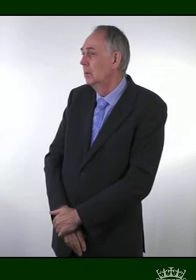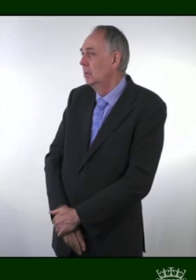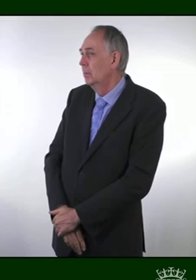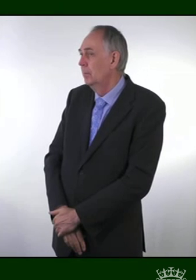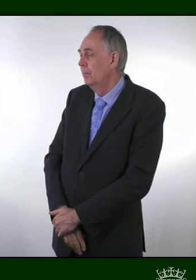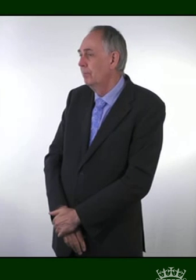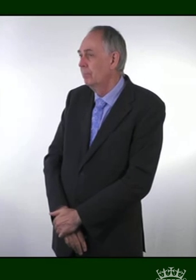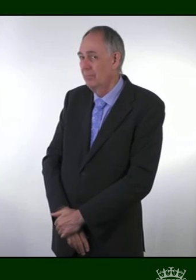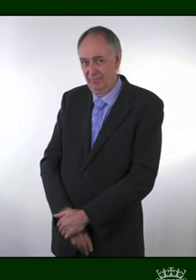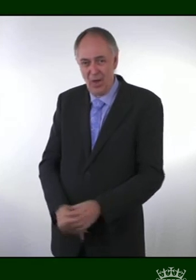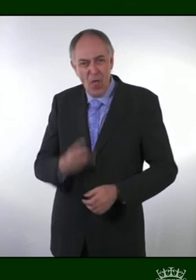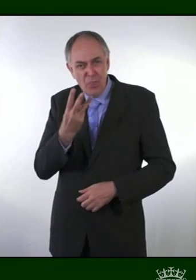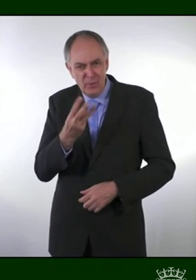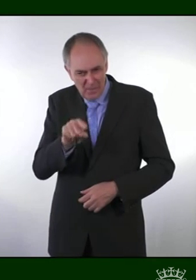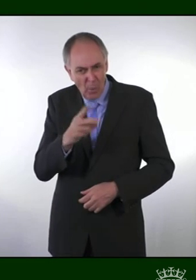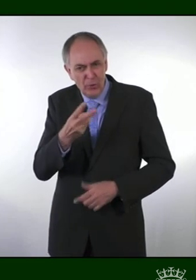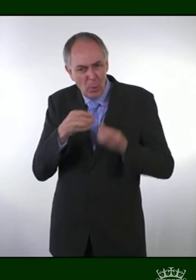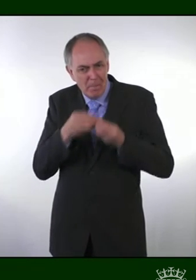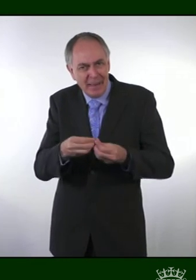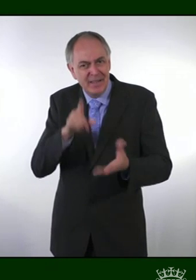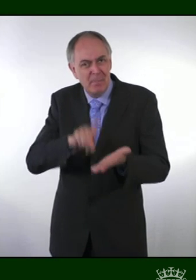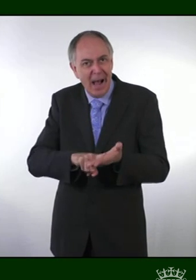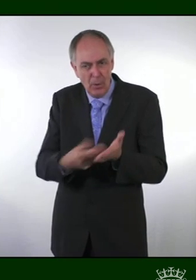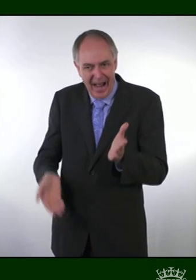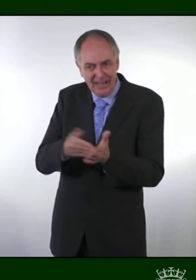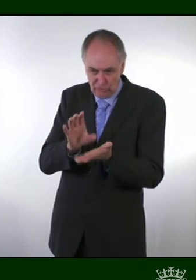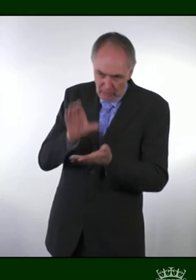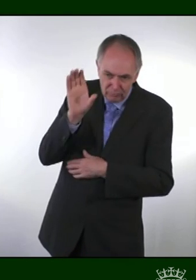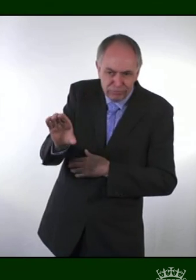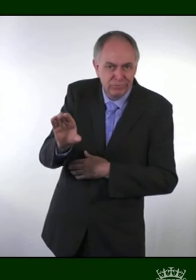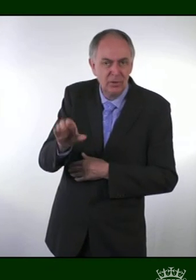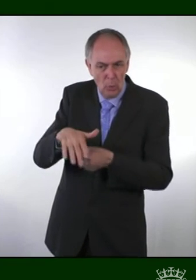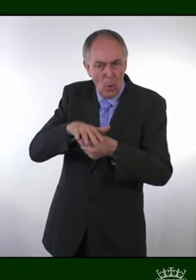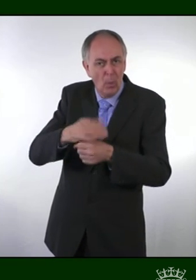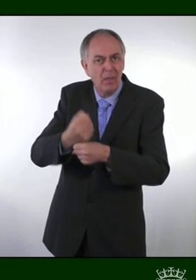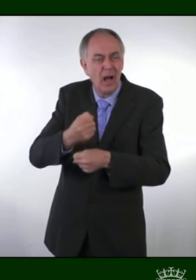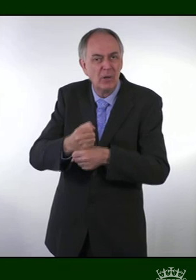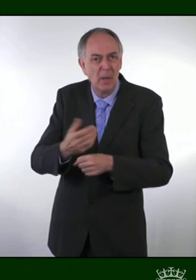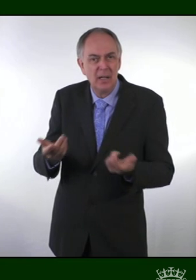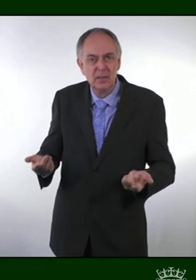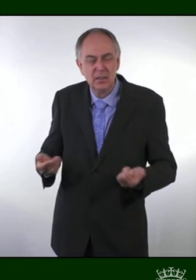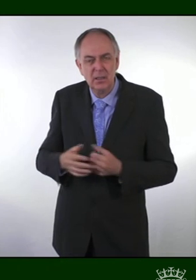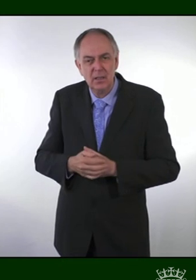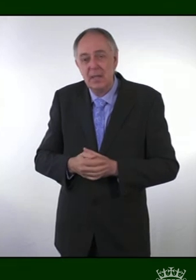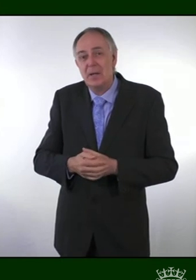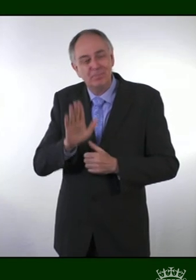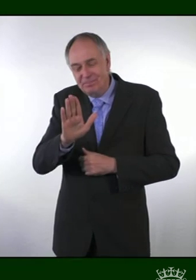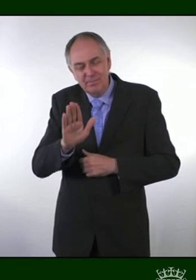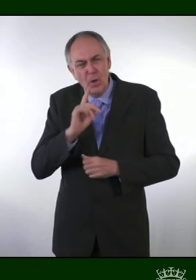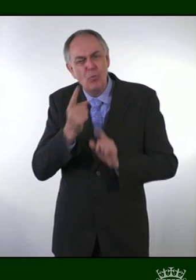We put £3.2 billion extra into local government to tackle coronavirus, but I must say that we did not hear an answer, did we Mr Speaker?